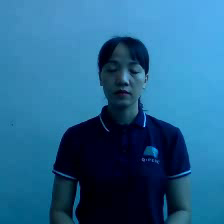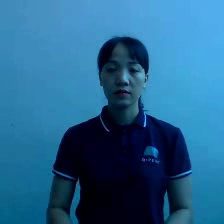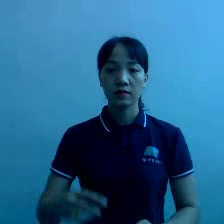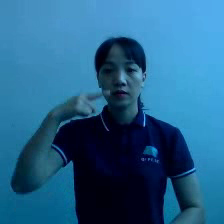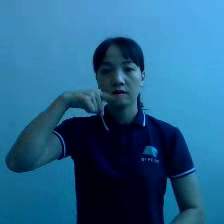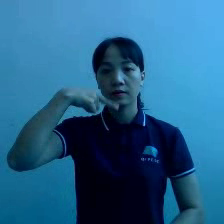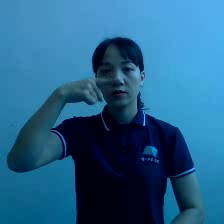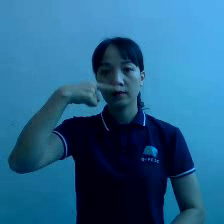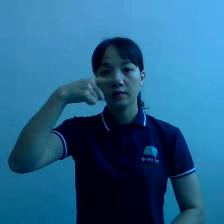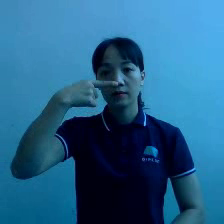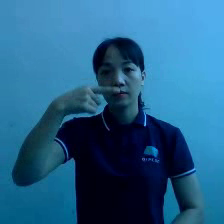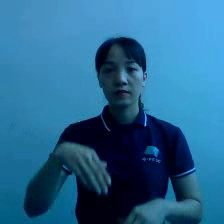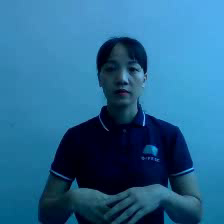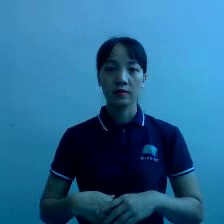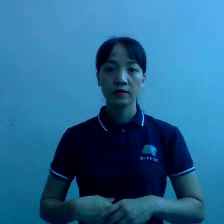Nói